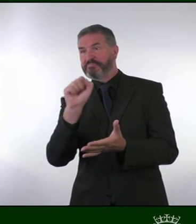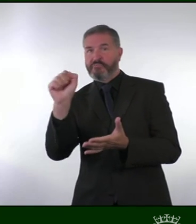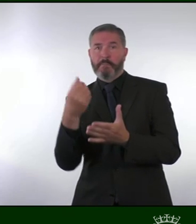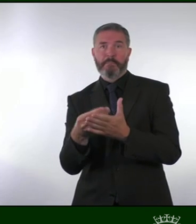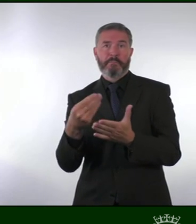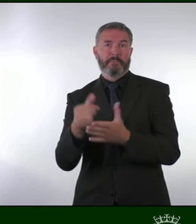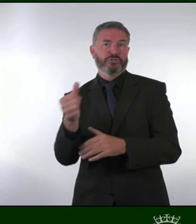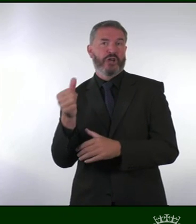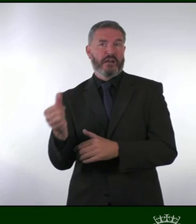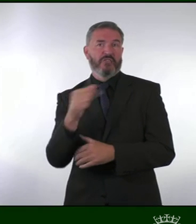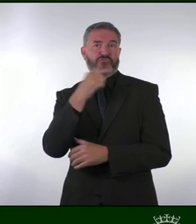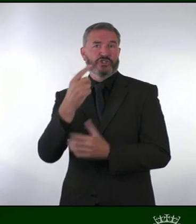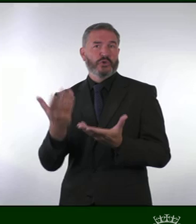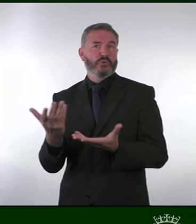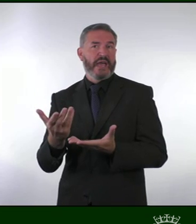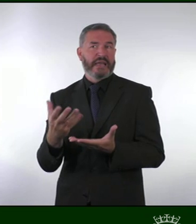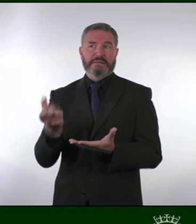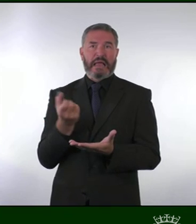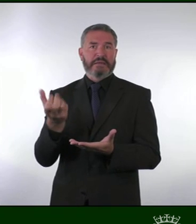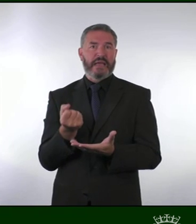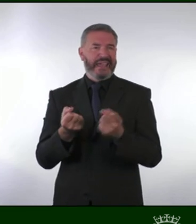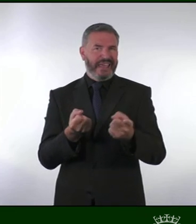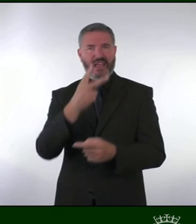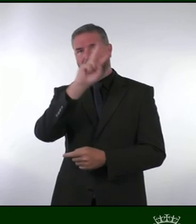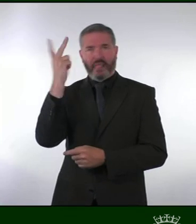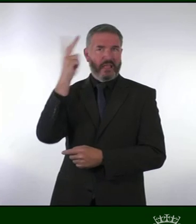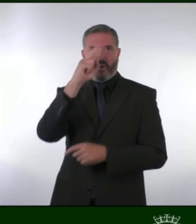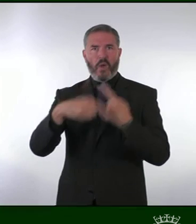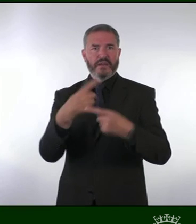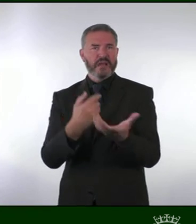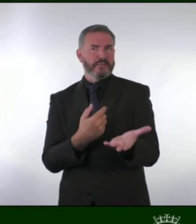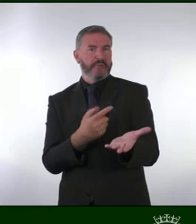The right honourable and learned Gentleman flip-flops from day to day.